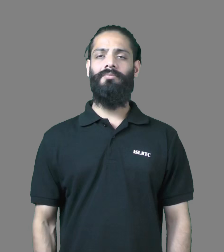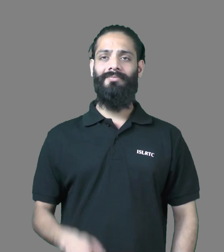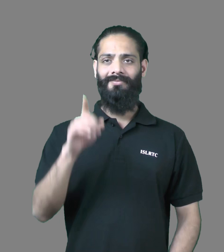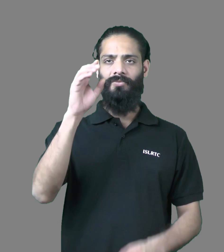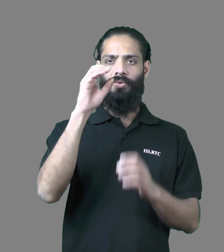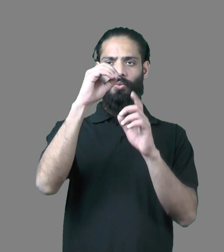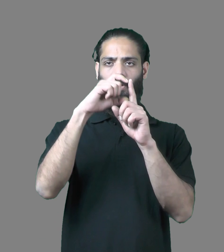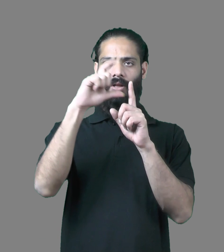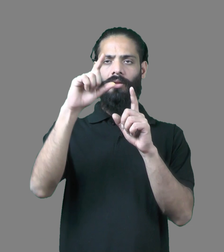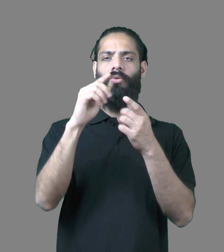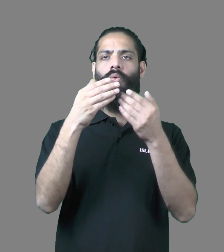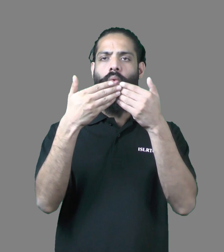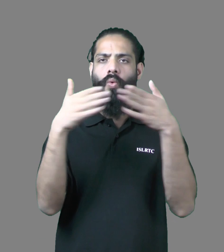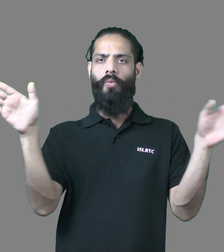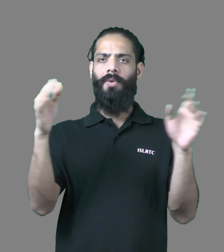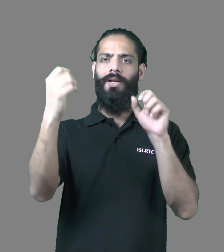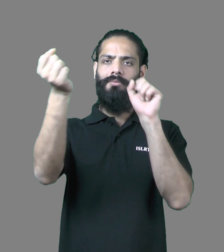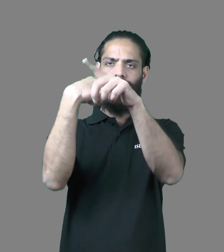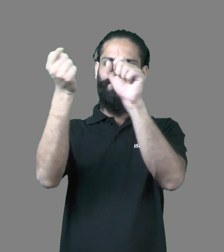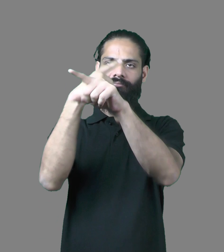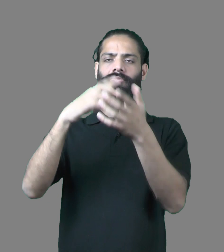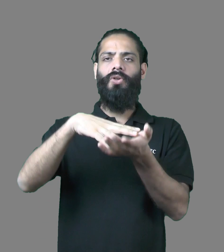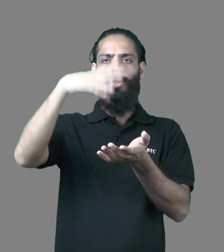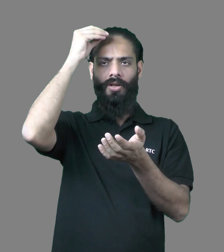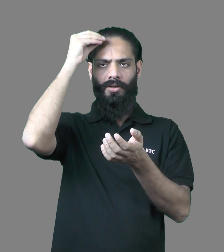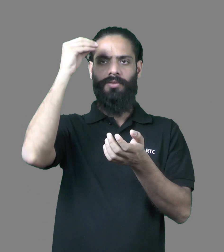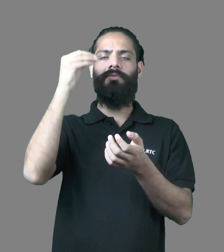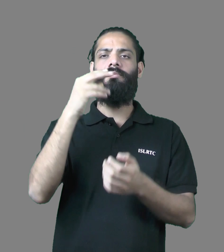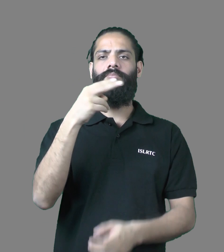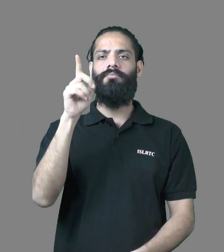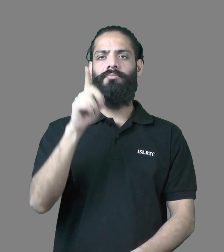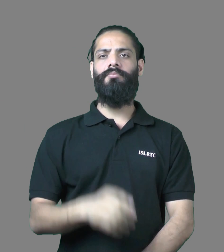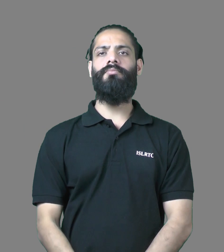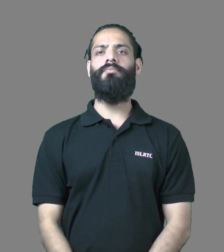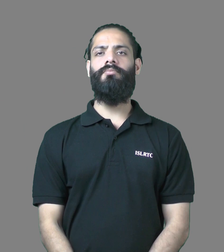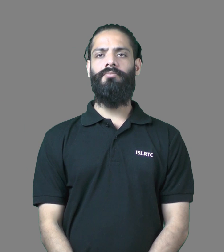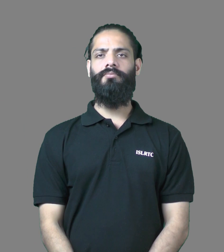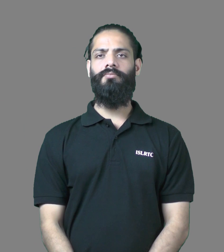Open and Distance Learning (ODL)